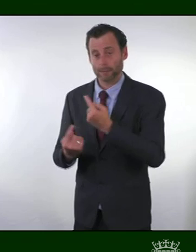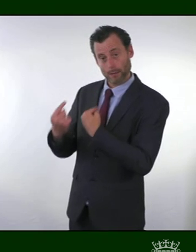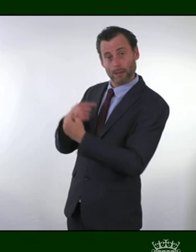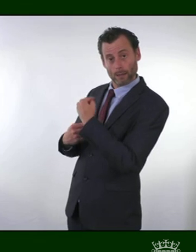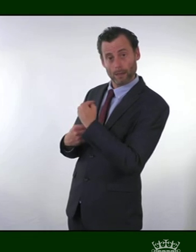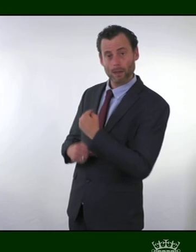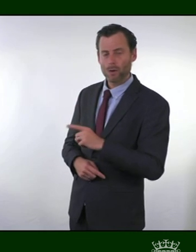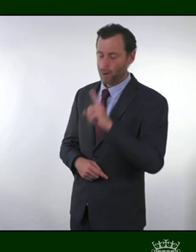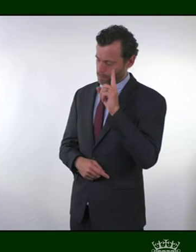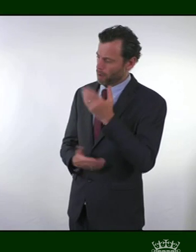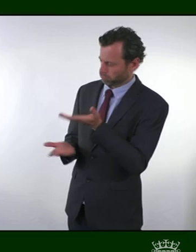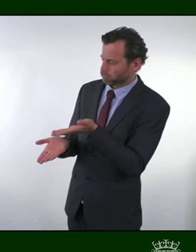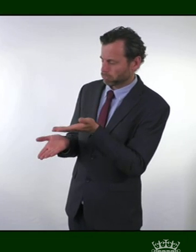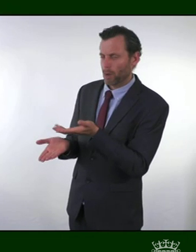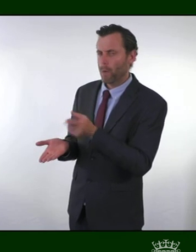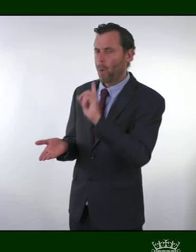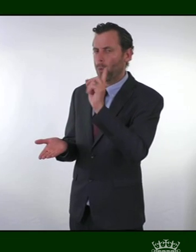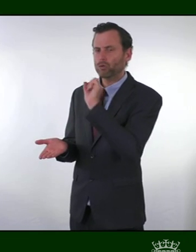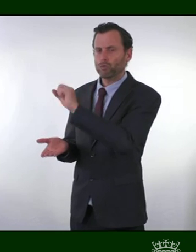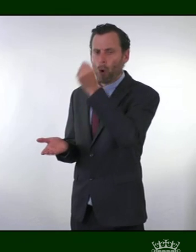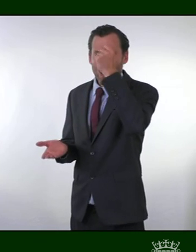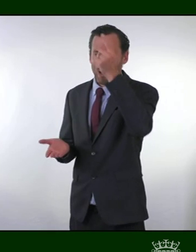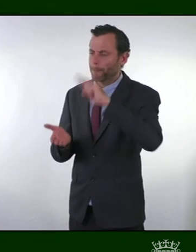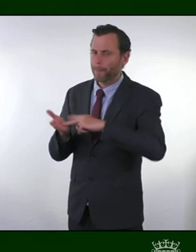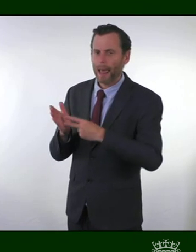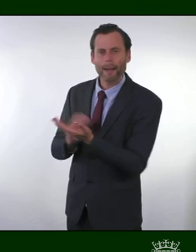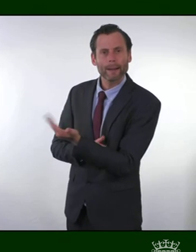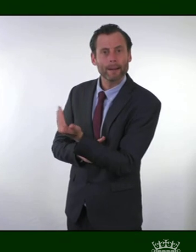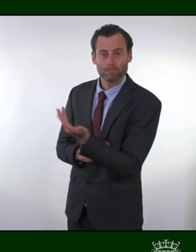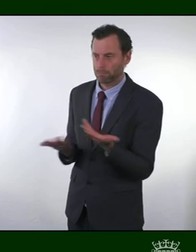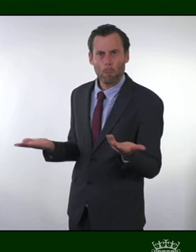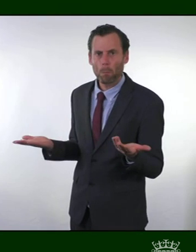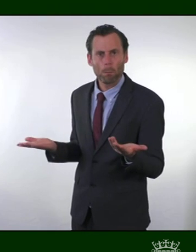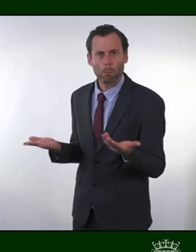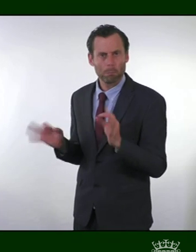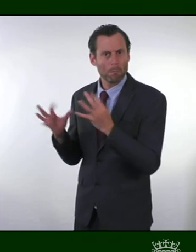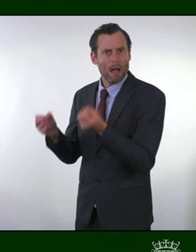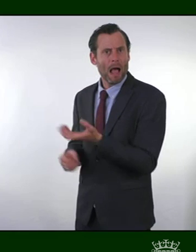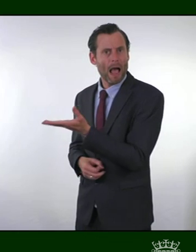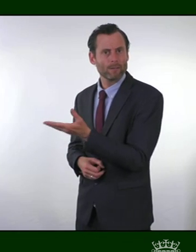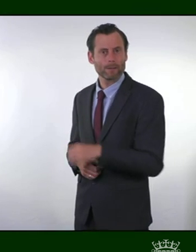The one thing we do not have from her is a plan.